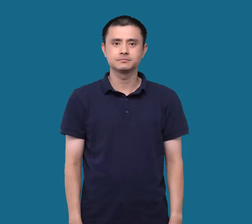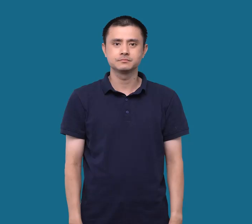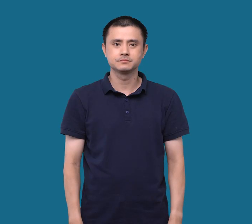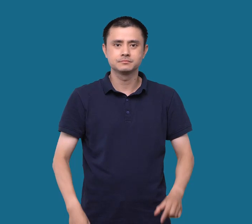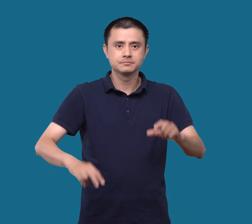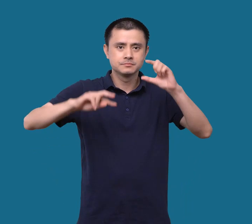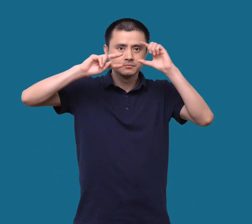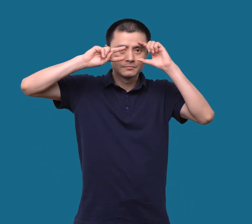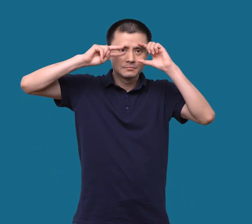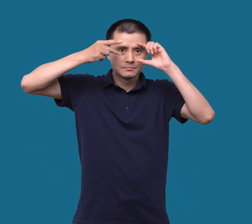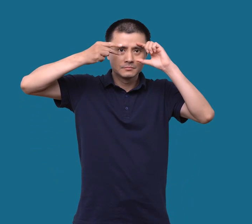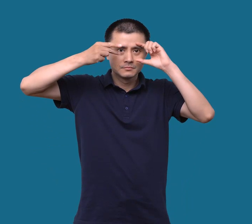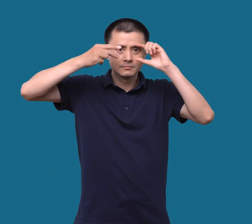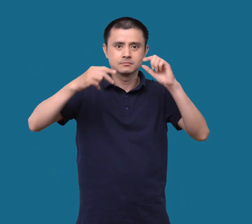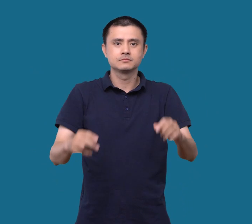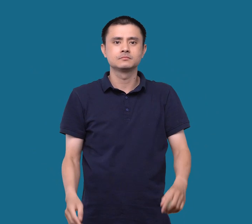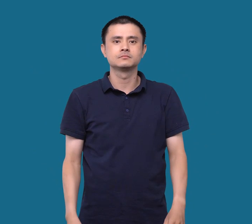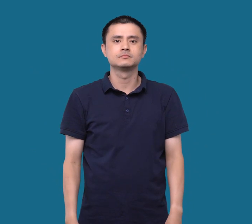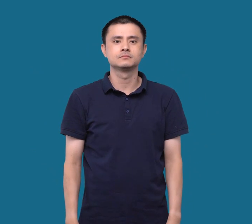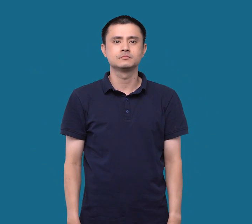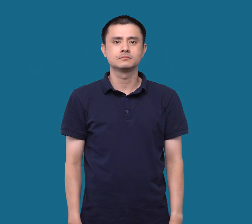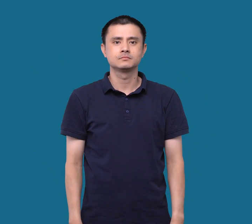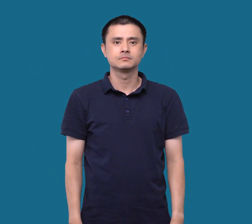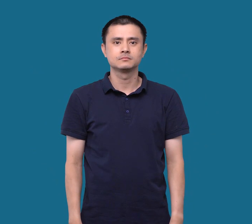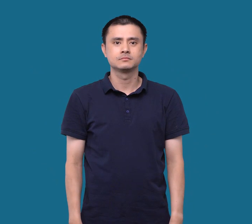loạn thị